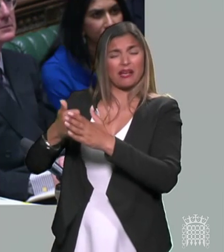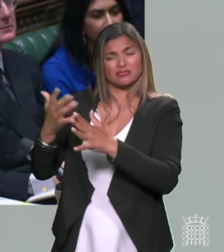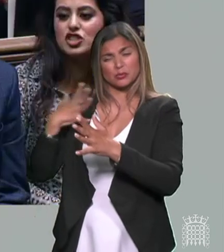What the people